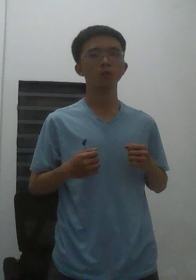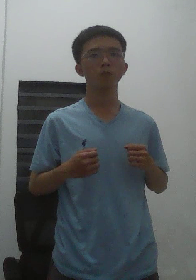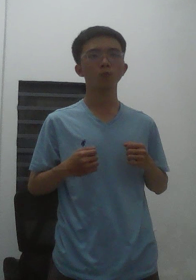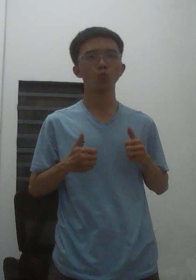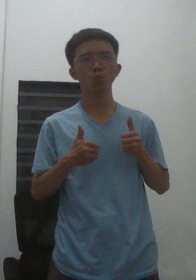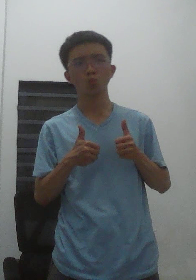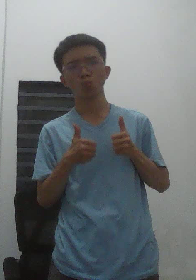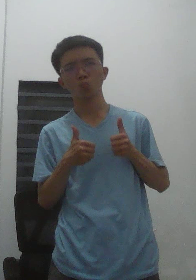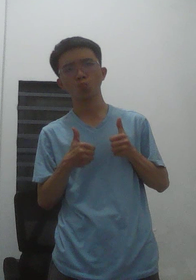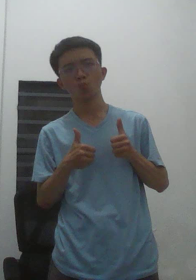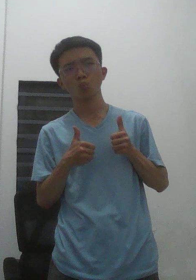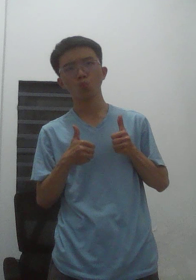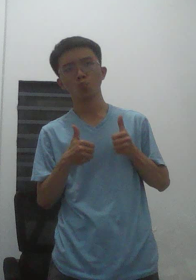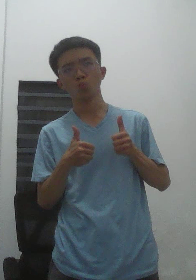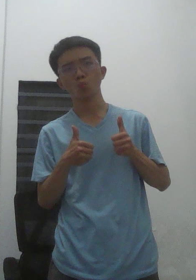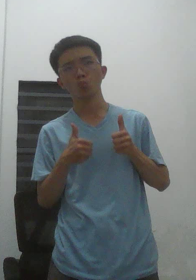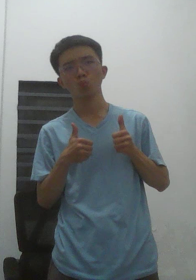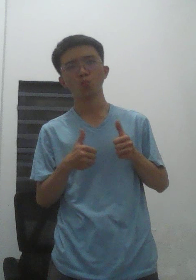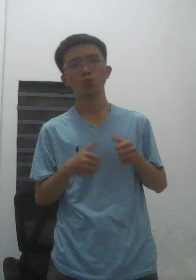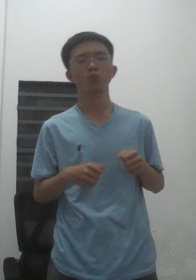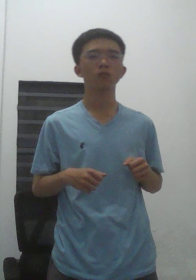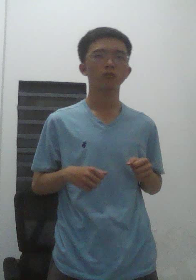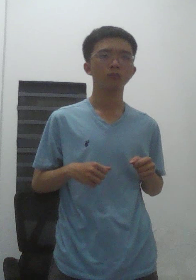rat tot